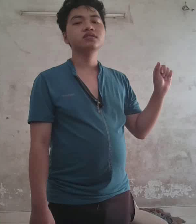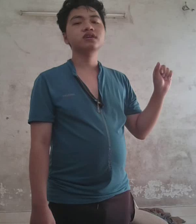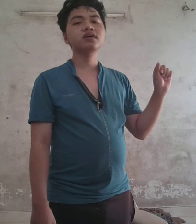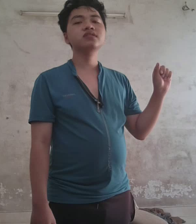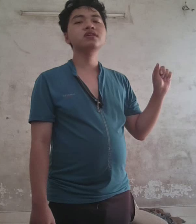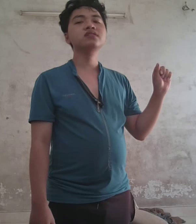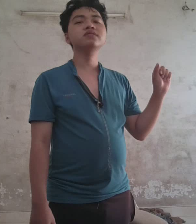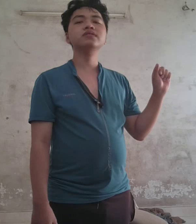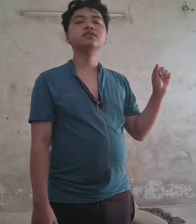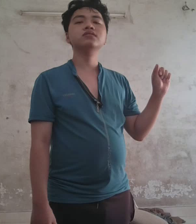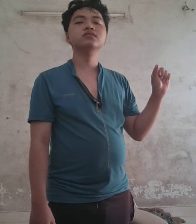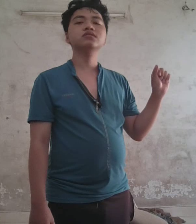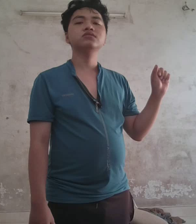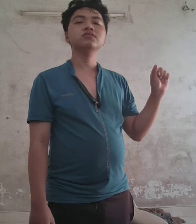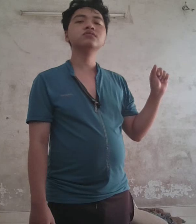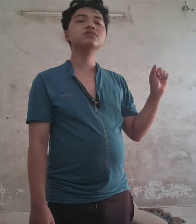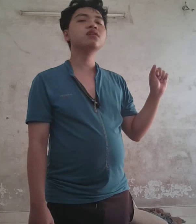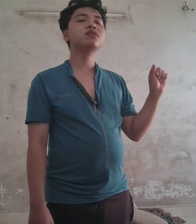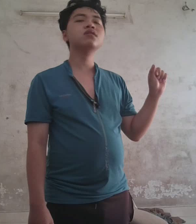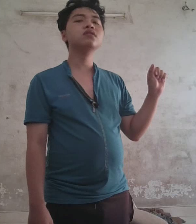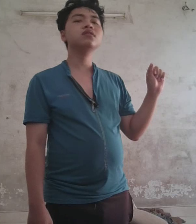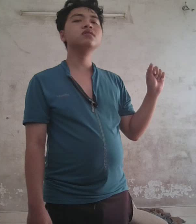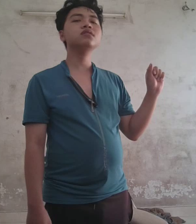a